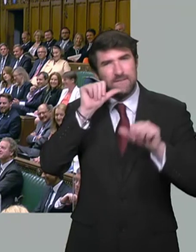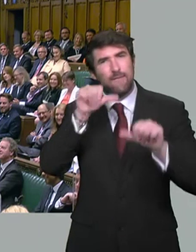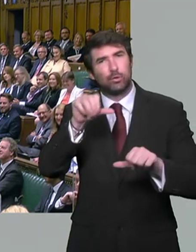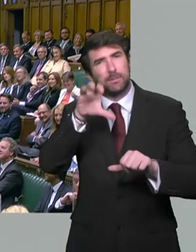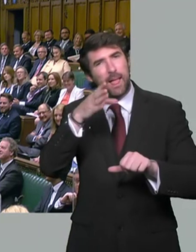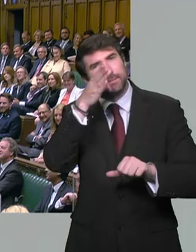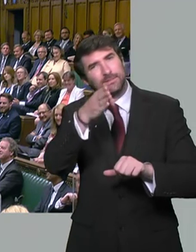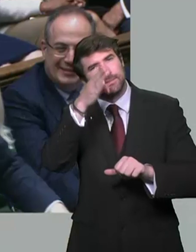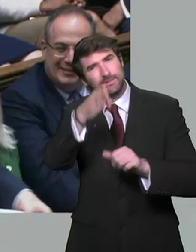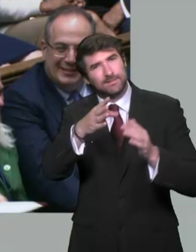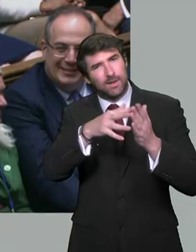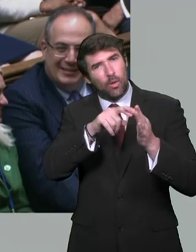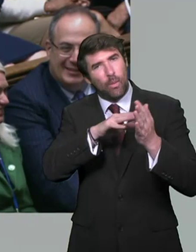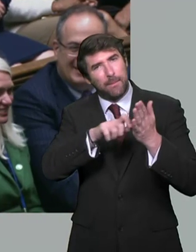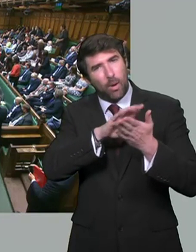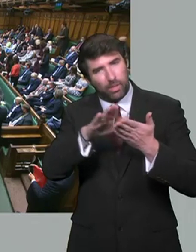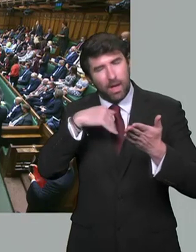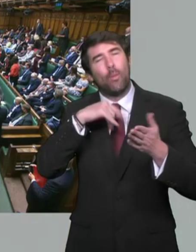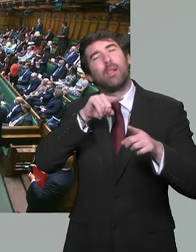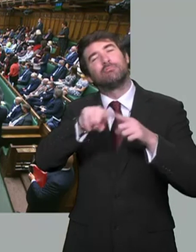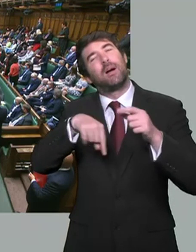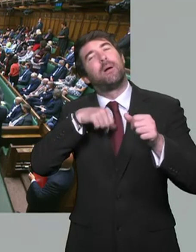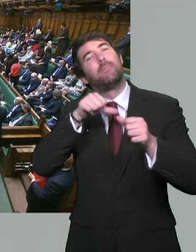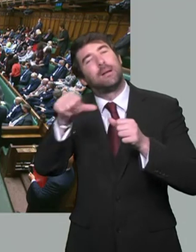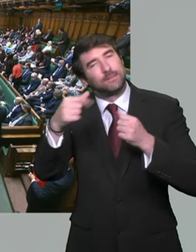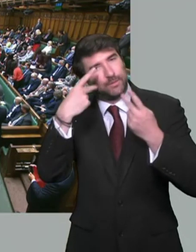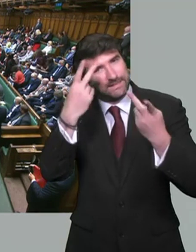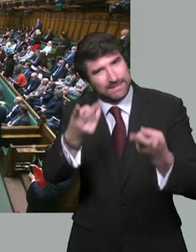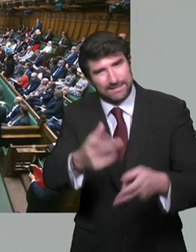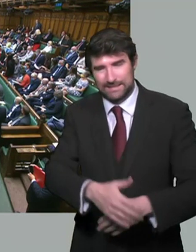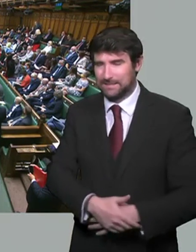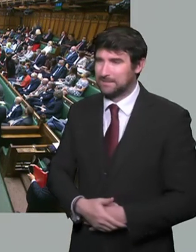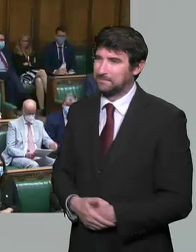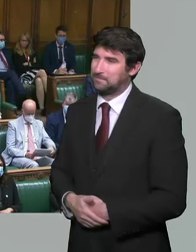I will do my utmost to oblige my honourable Friend.